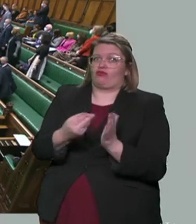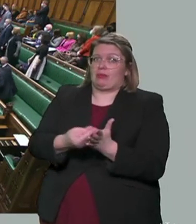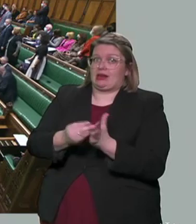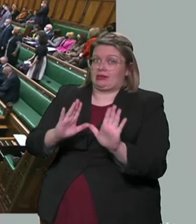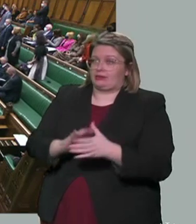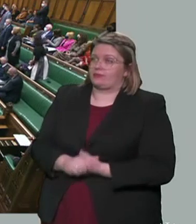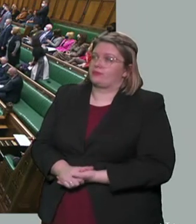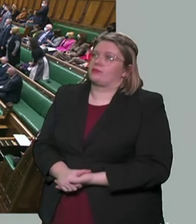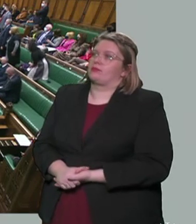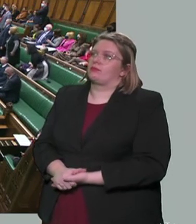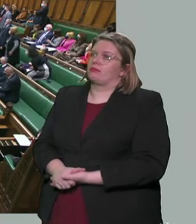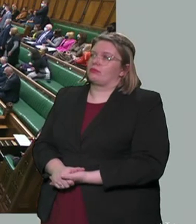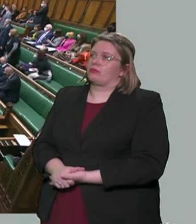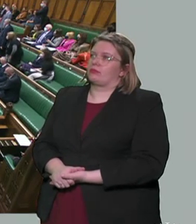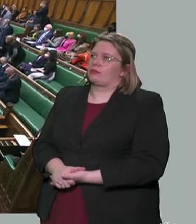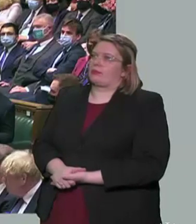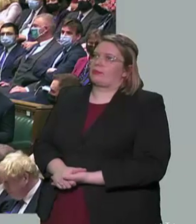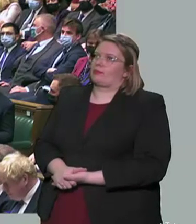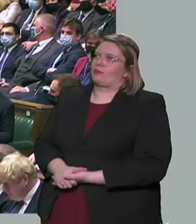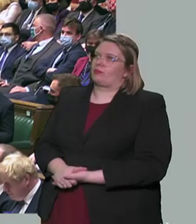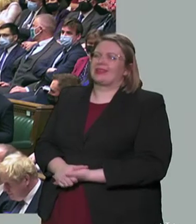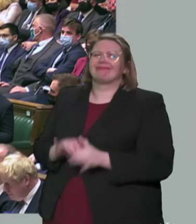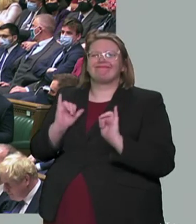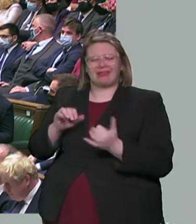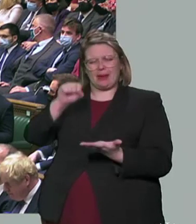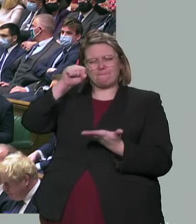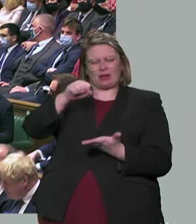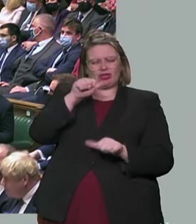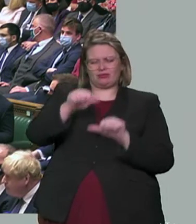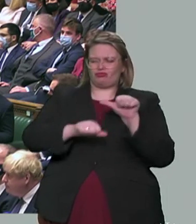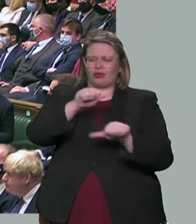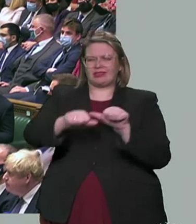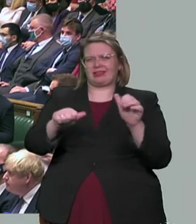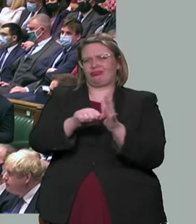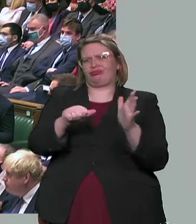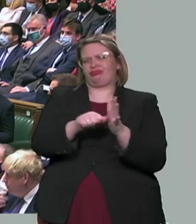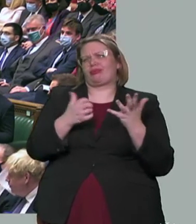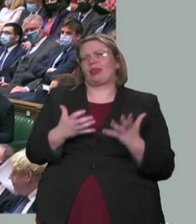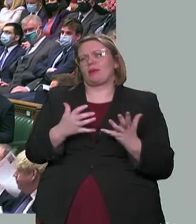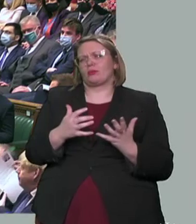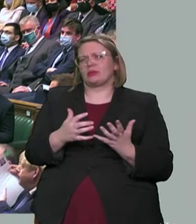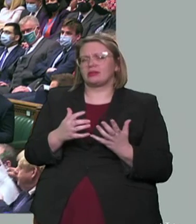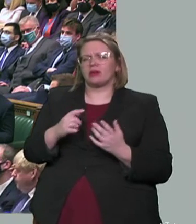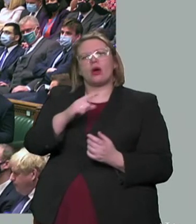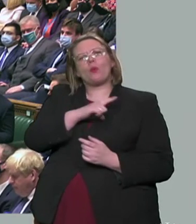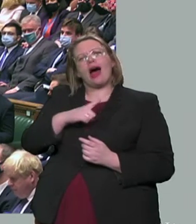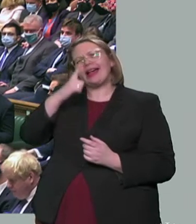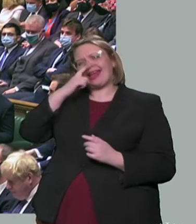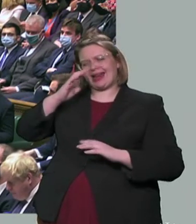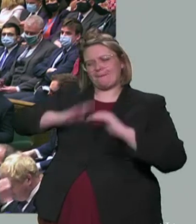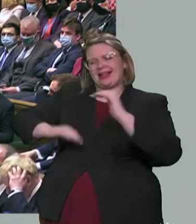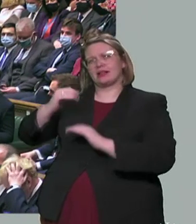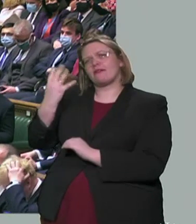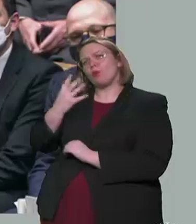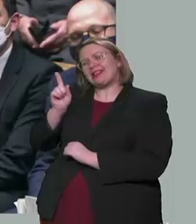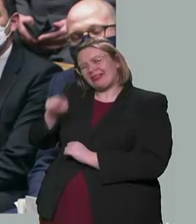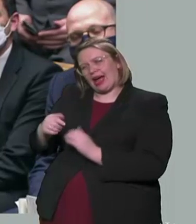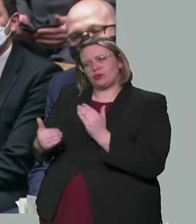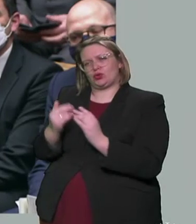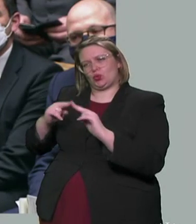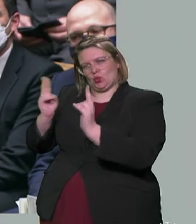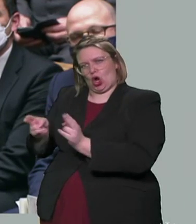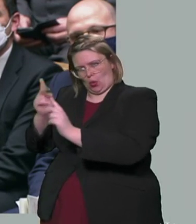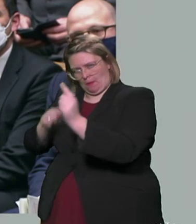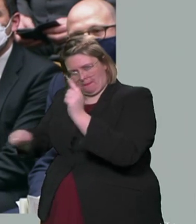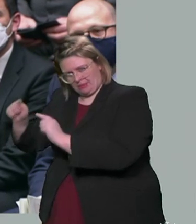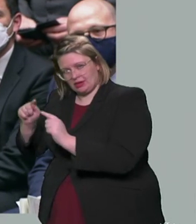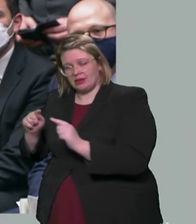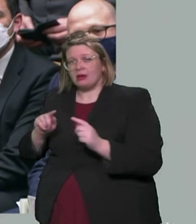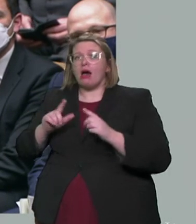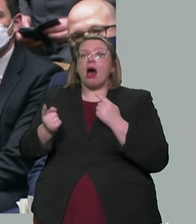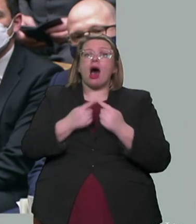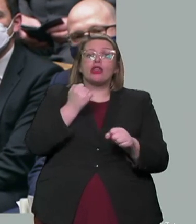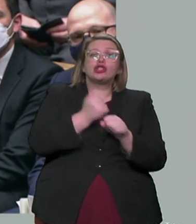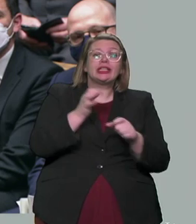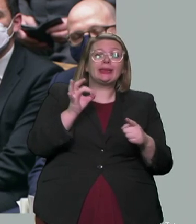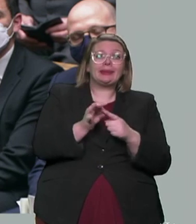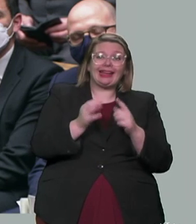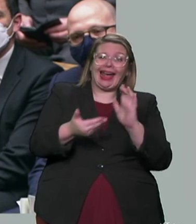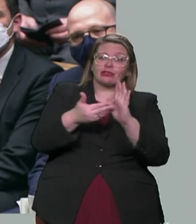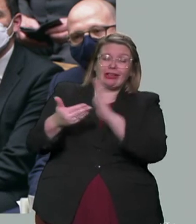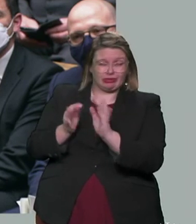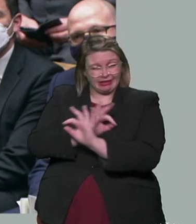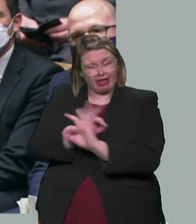Can we remedy the current flawed budgetary process whereby it is possible to build 14,000 new homes in my constituency without any commensurate increase in general practice capacity?